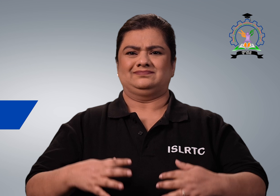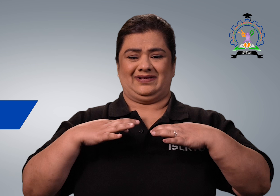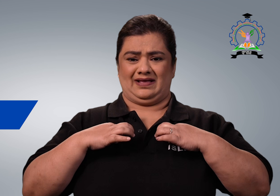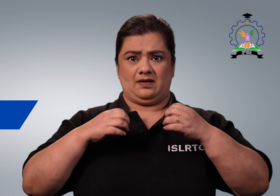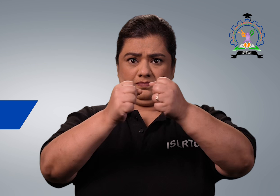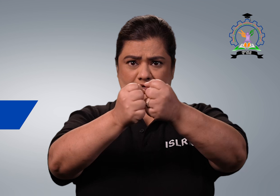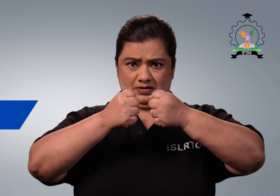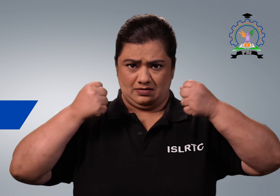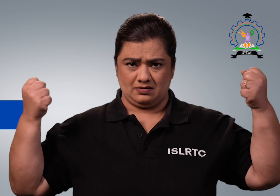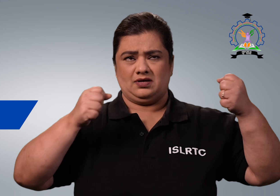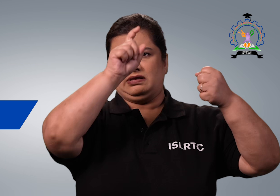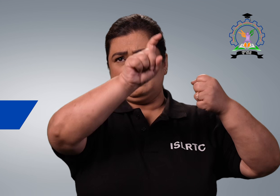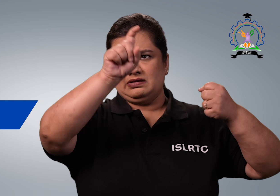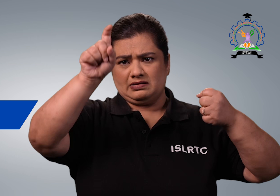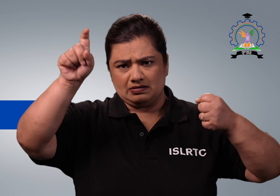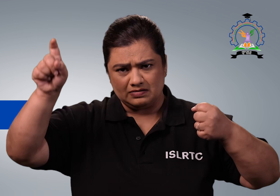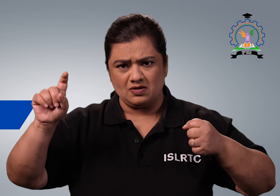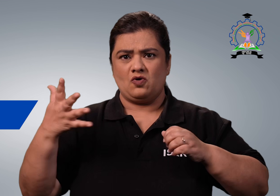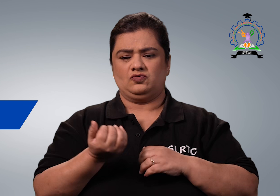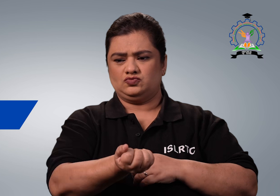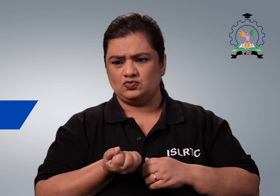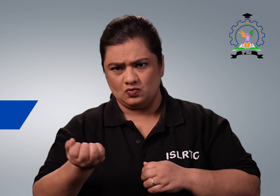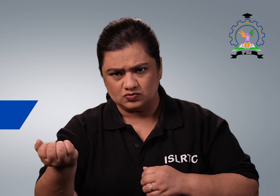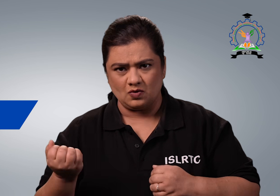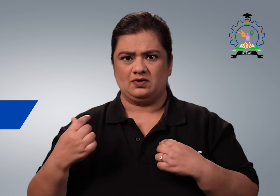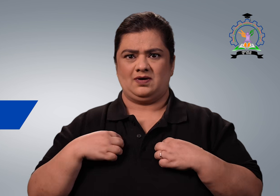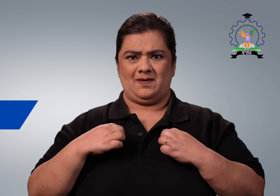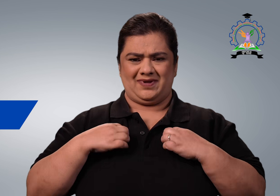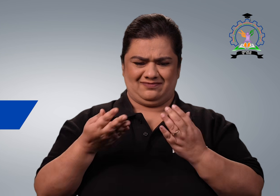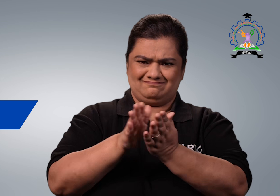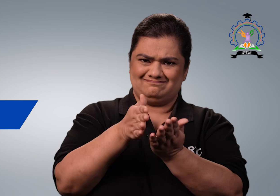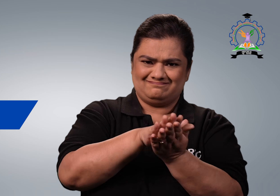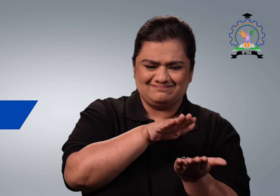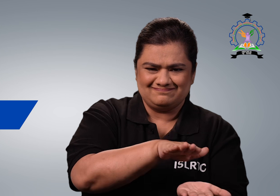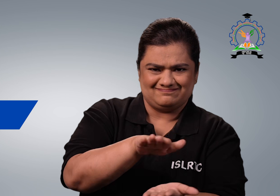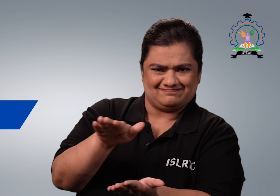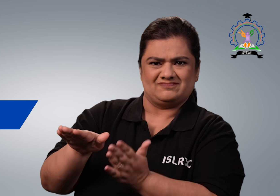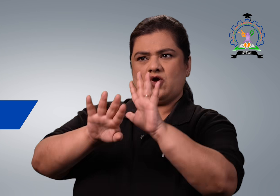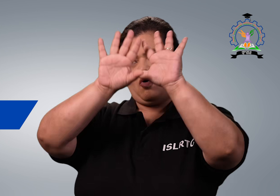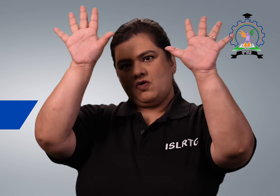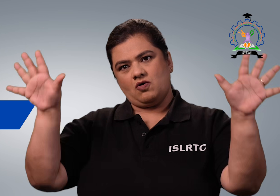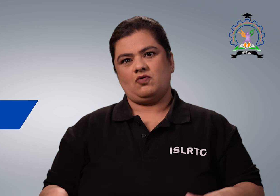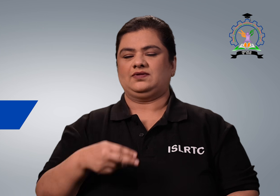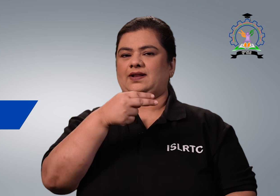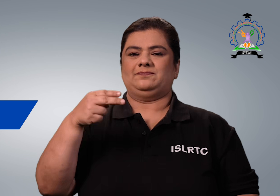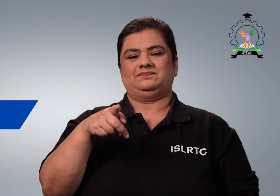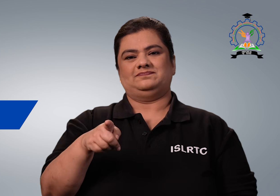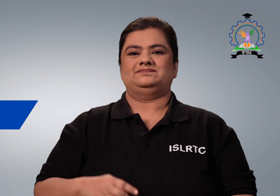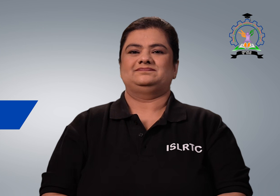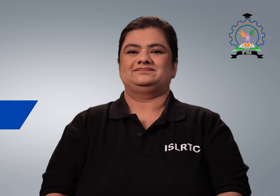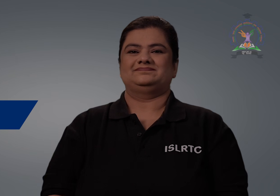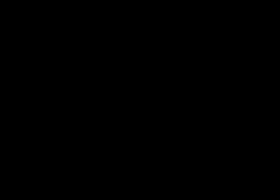A wardrobe is a large cupboard with drawers, used for storing clothes, either folded or hung.